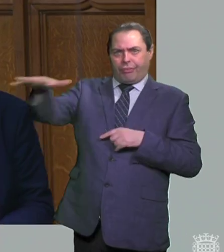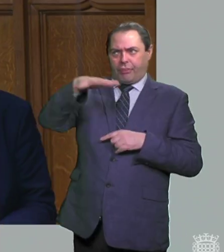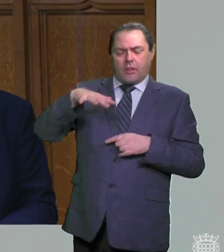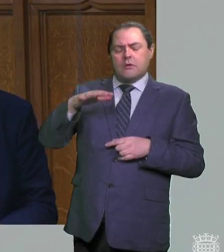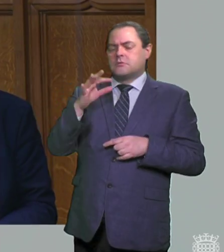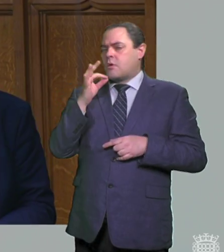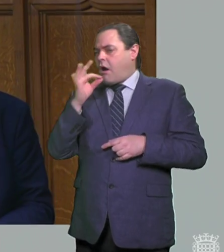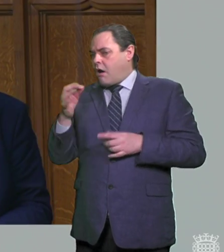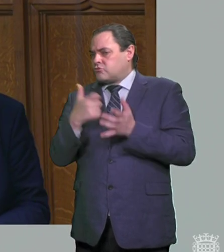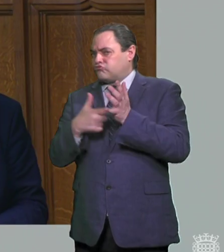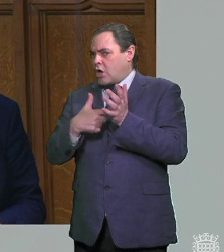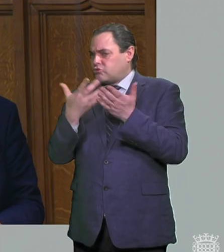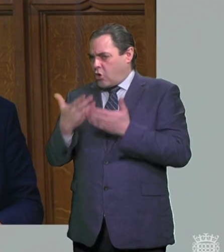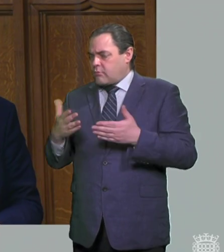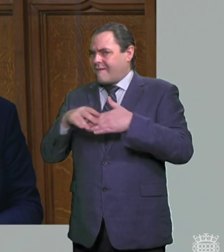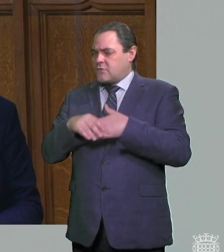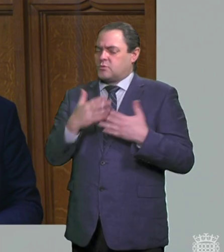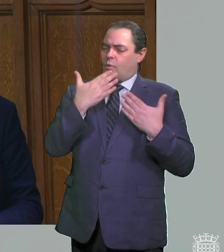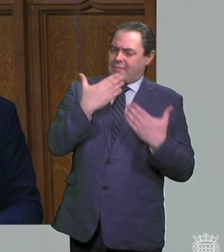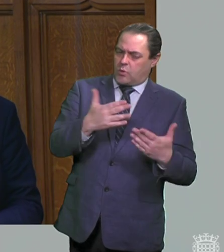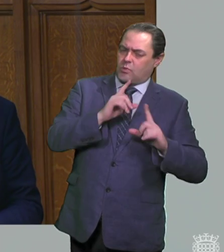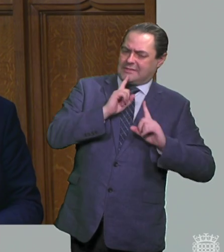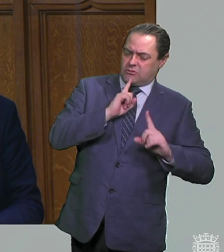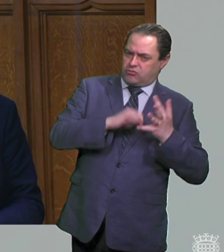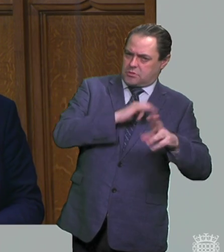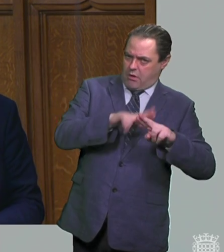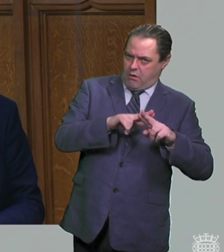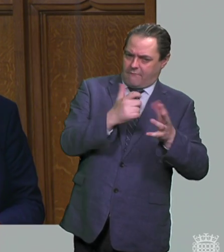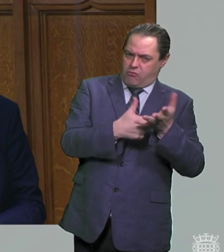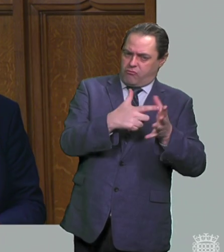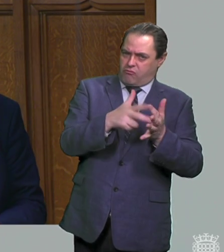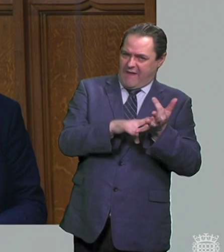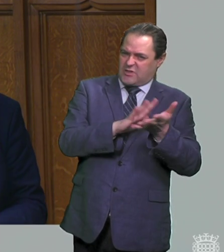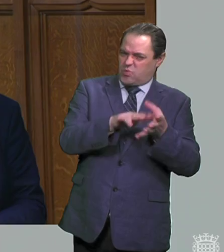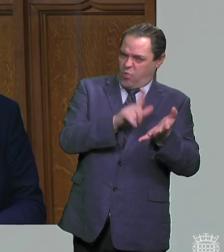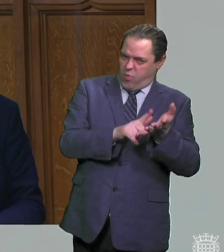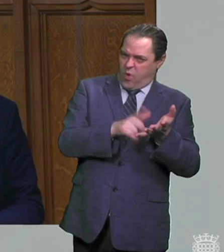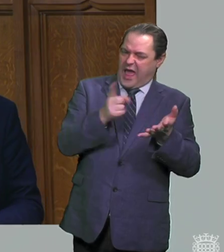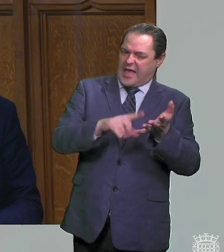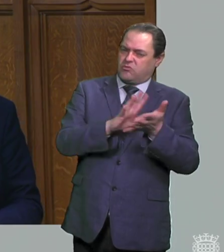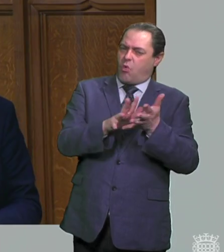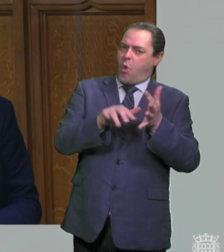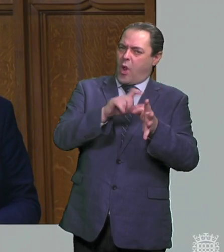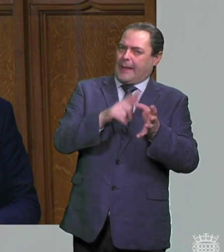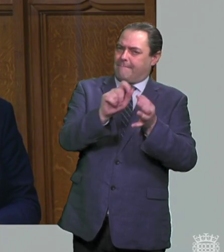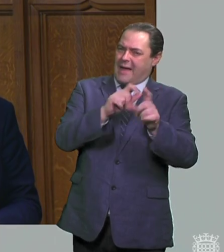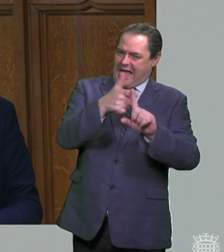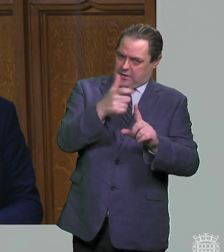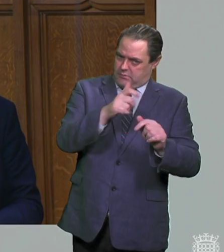Will my right honourable Friend join me in thanking the teachers and staff at Ravenshall and Hollybank for everything they do?